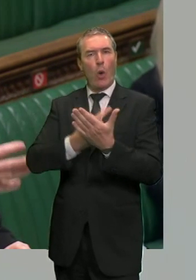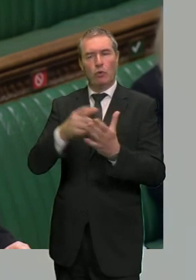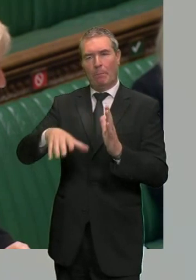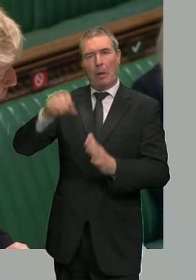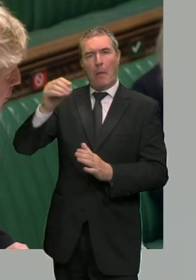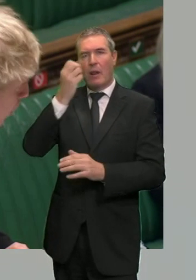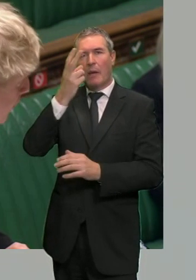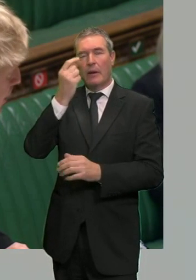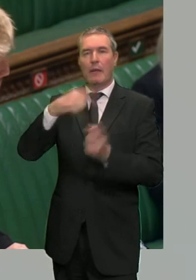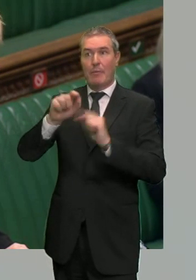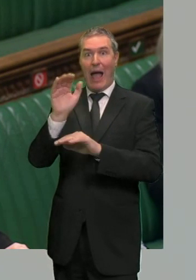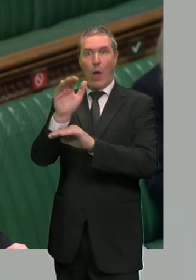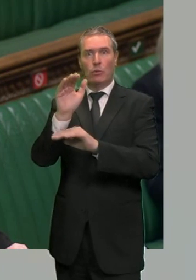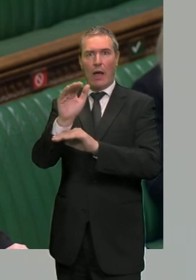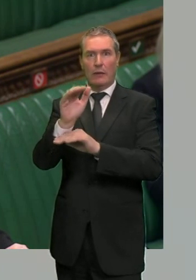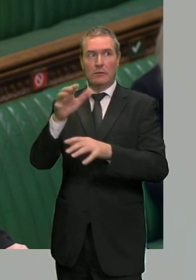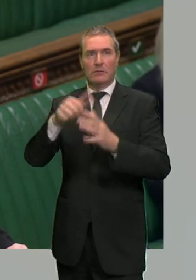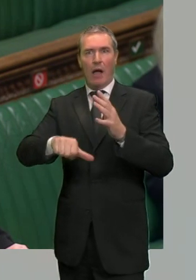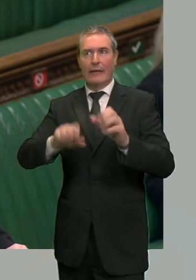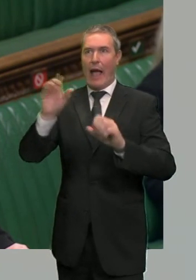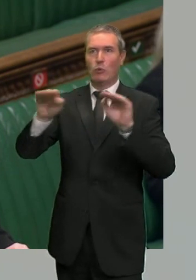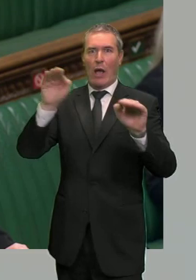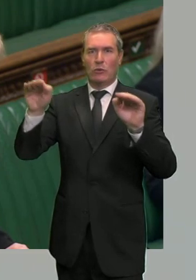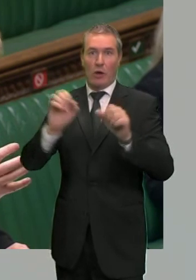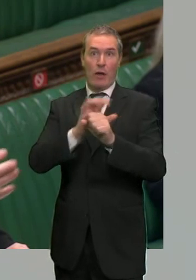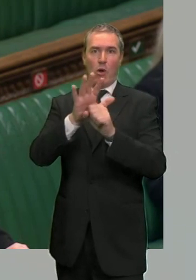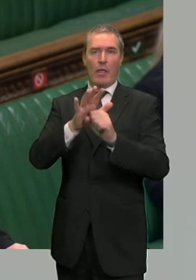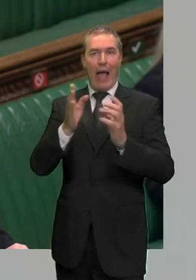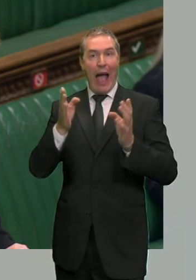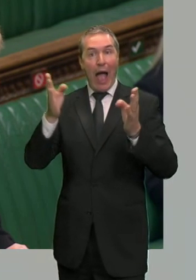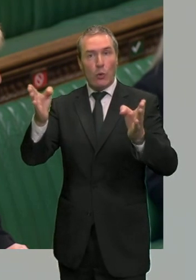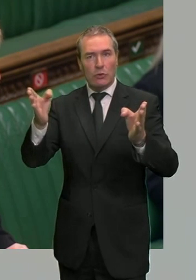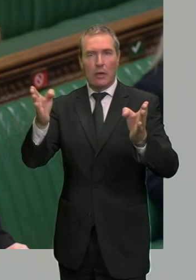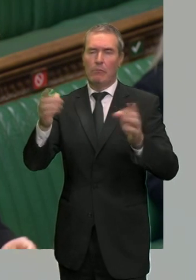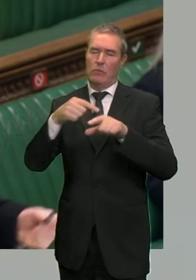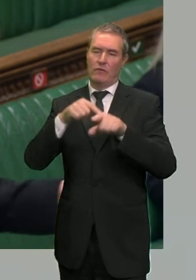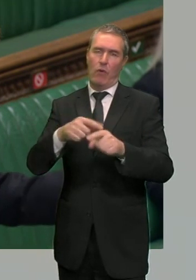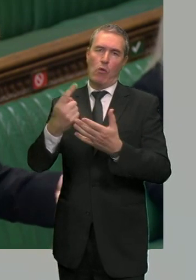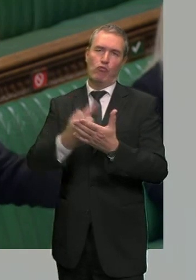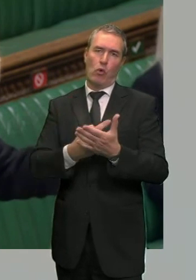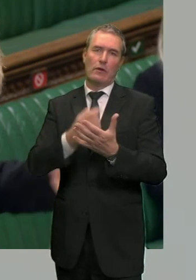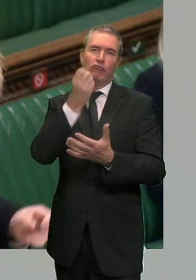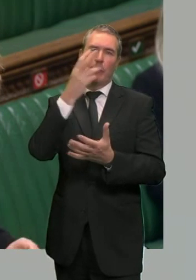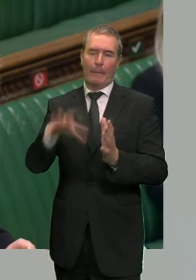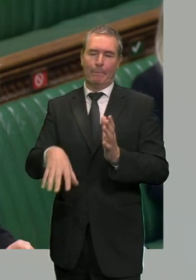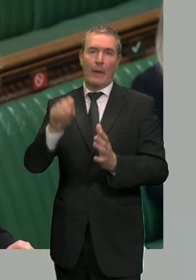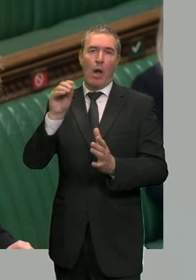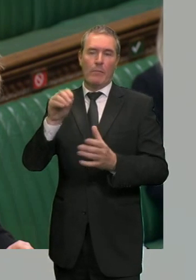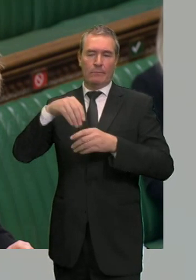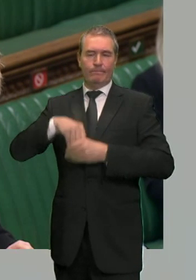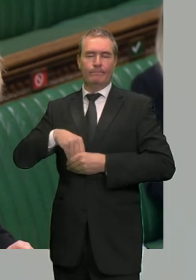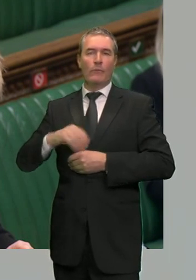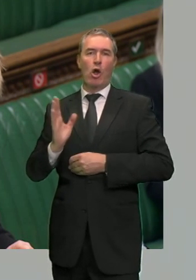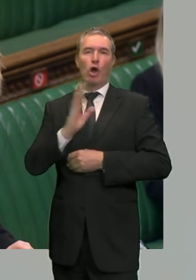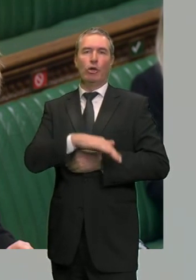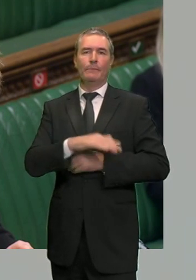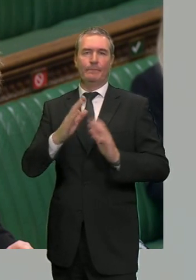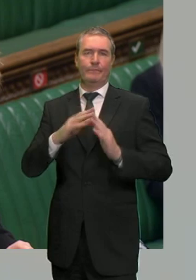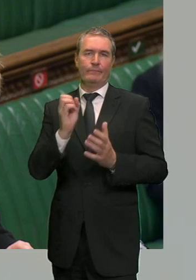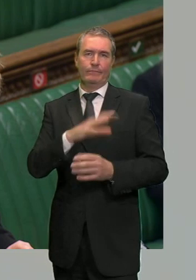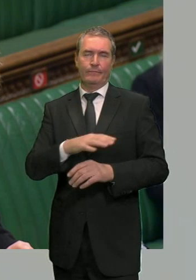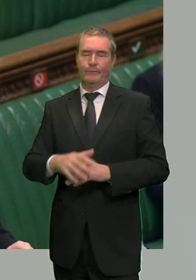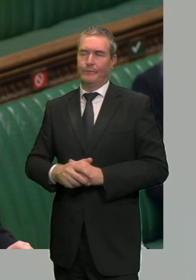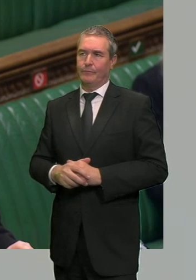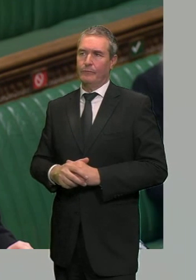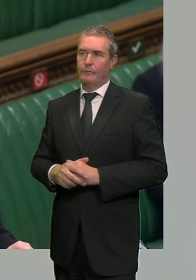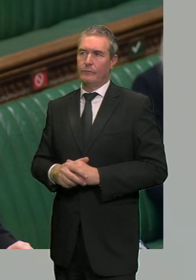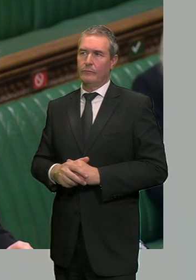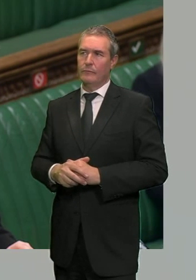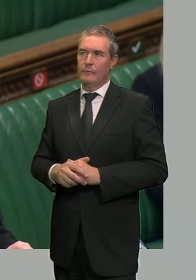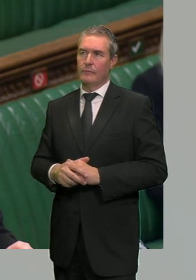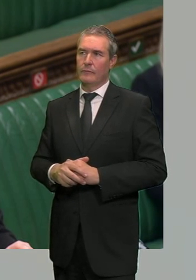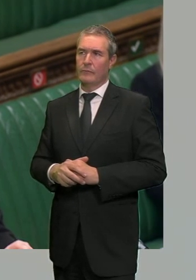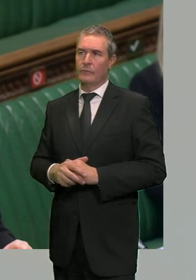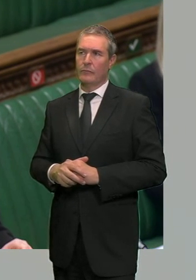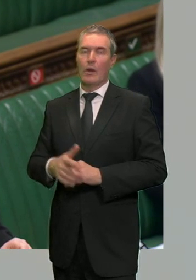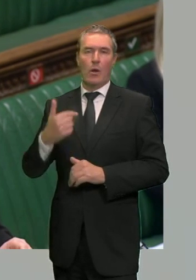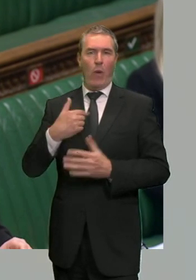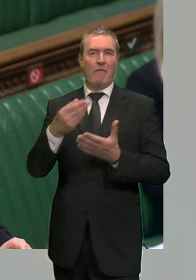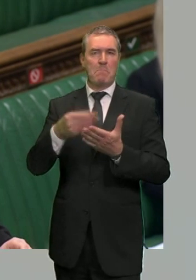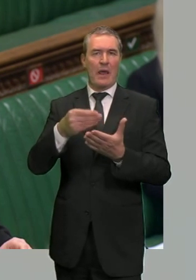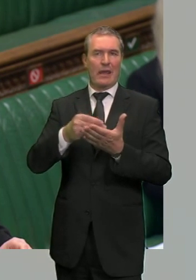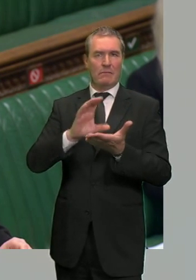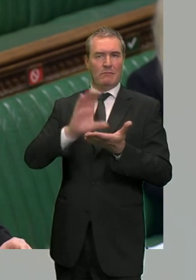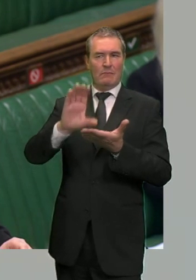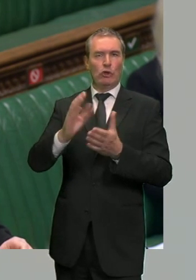Obviously a lot of people are meeting outdoors at the moment because of the pandemic; they must obey the basic laws of respect for other people—pick up their litter.